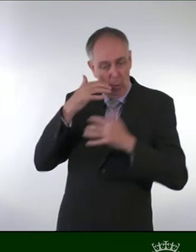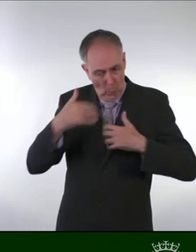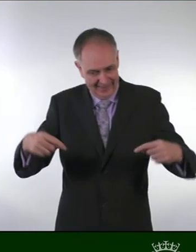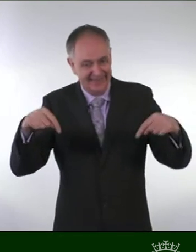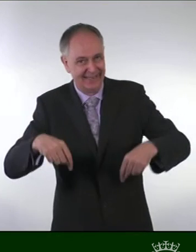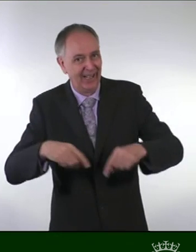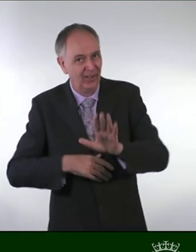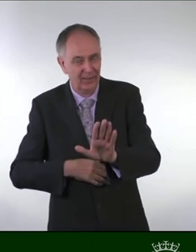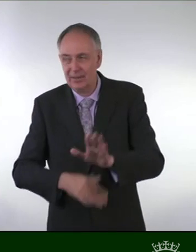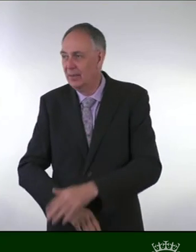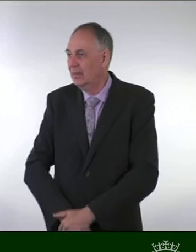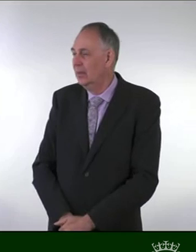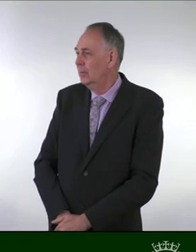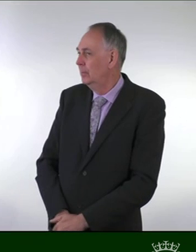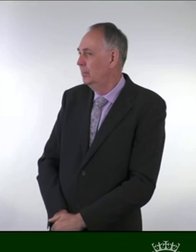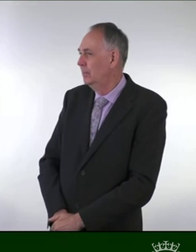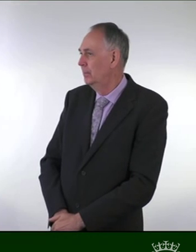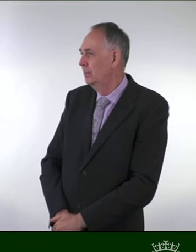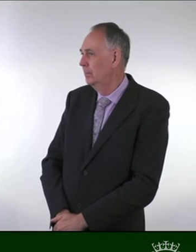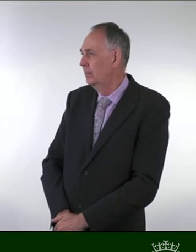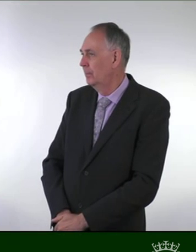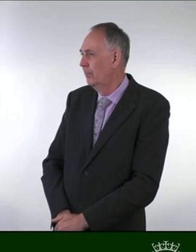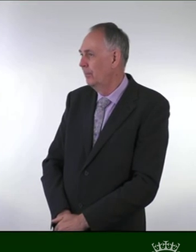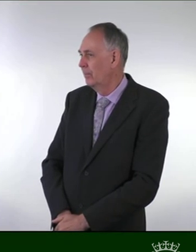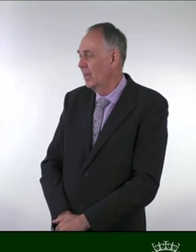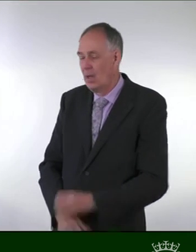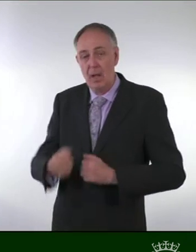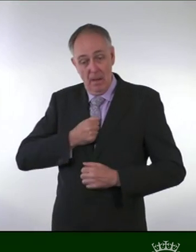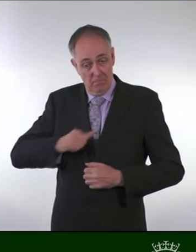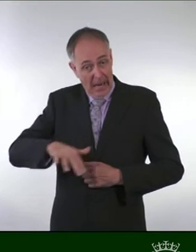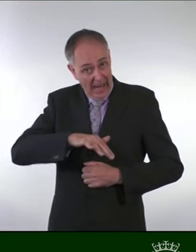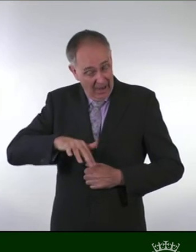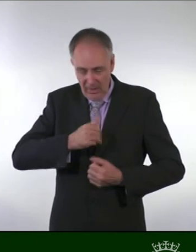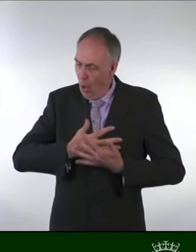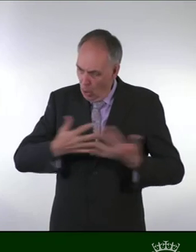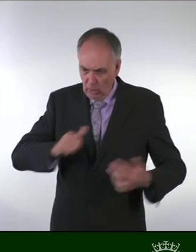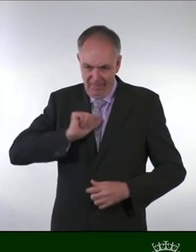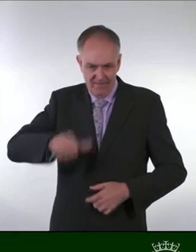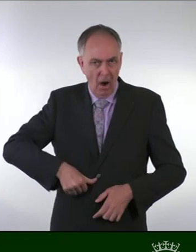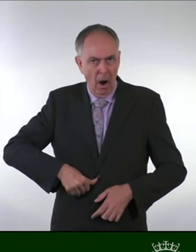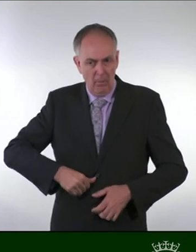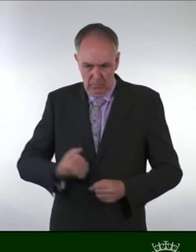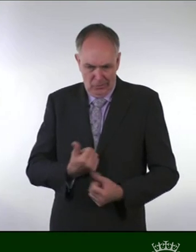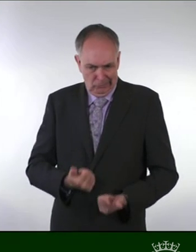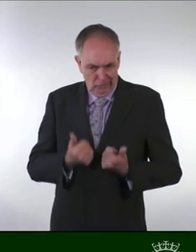My constituency is home to many farms producing excellent British food.